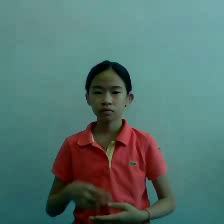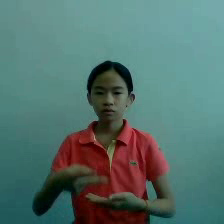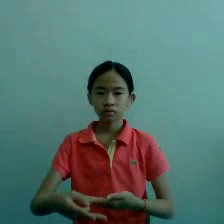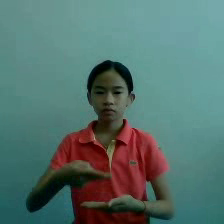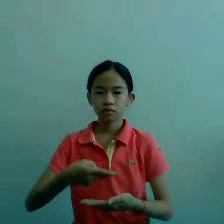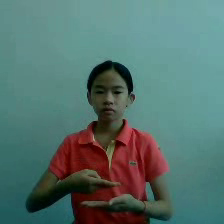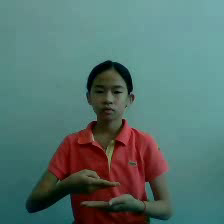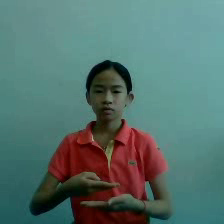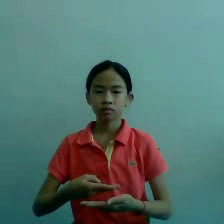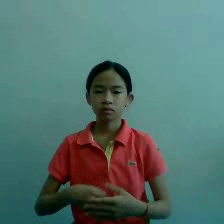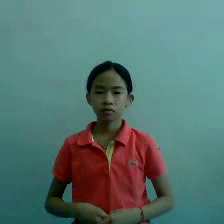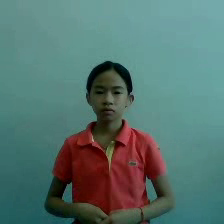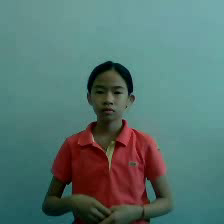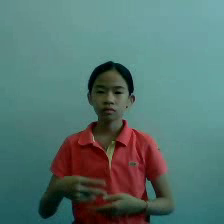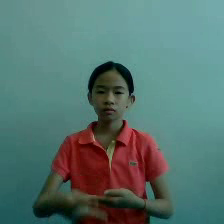Thức ăn